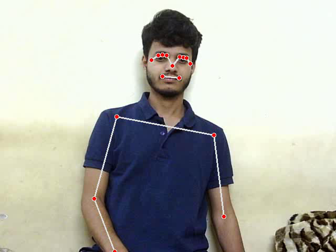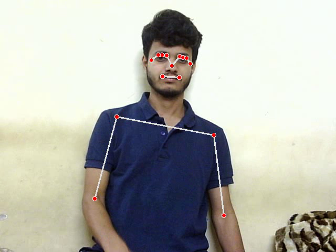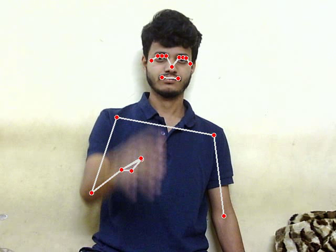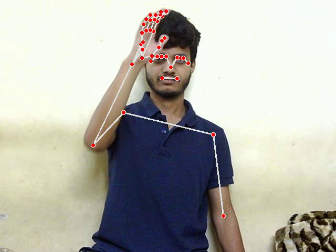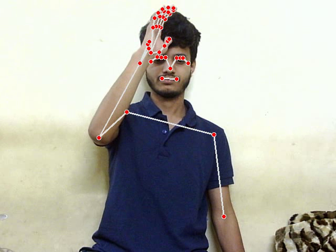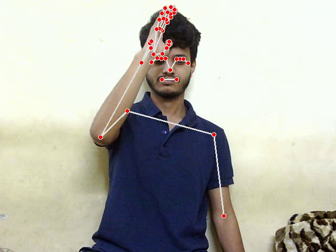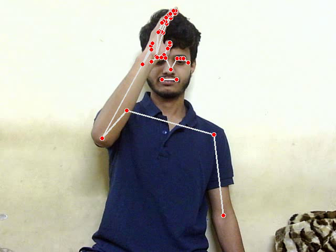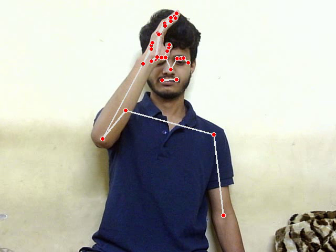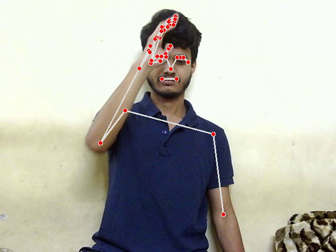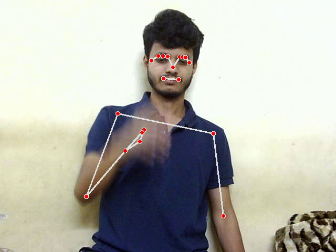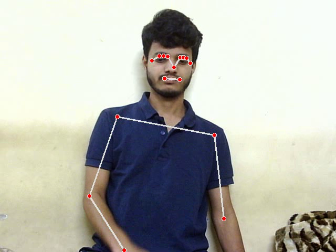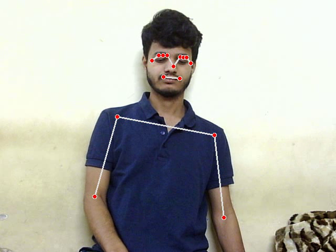father